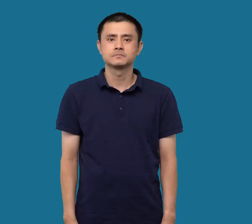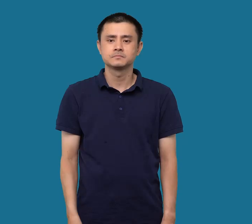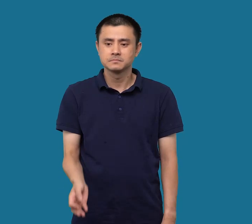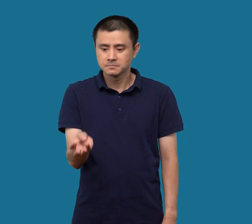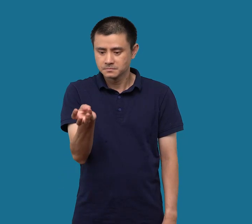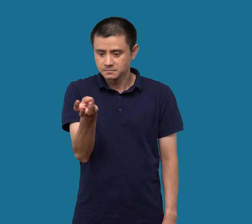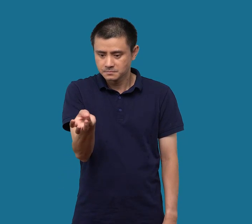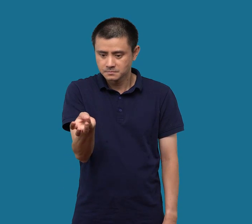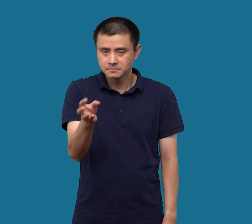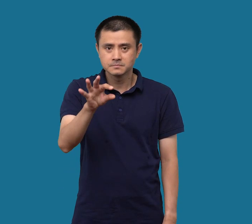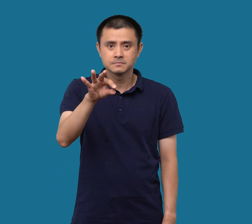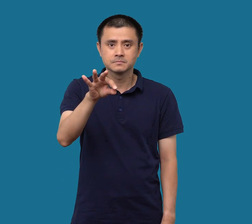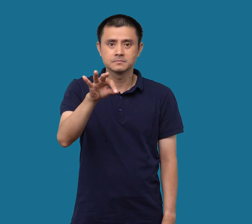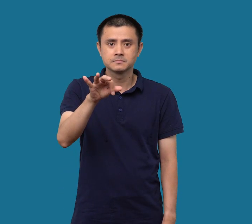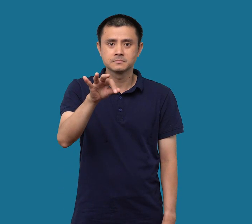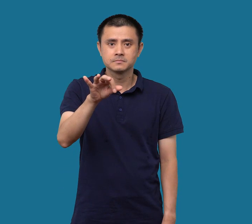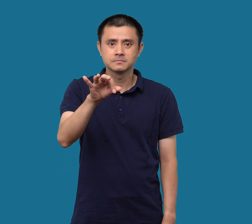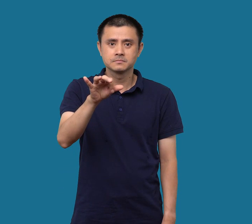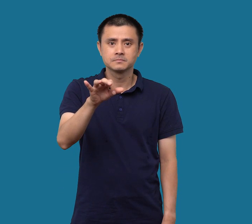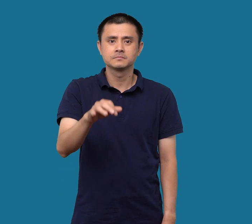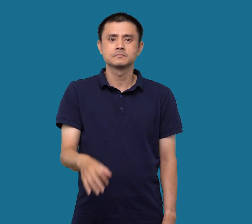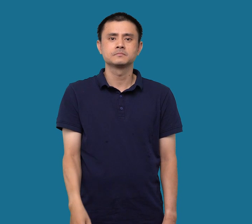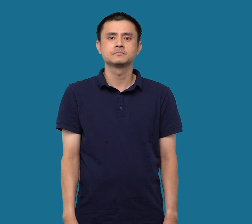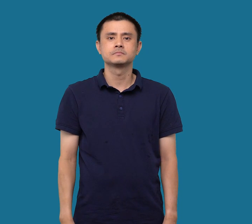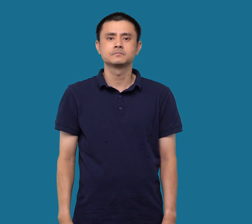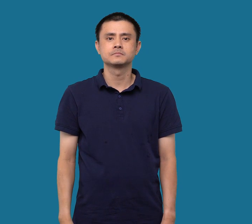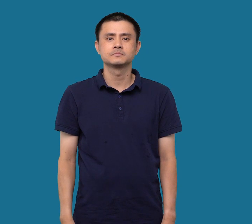hạt tiêu